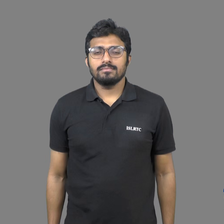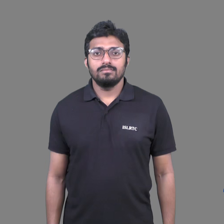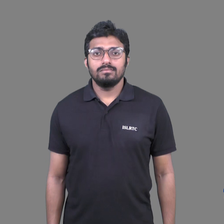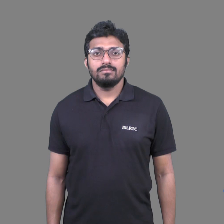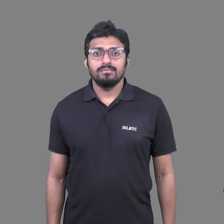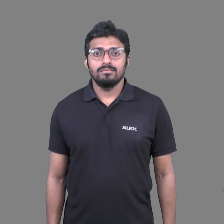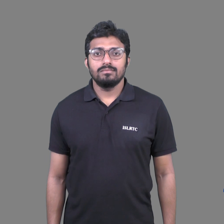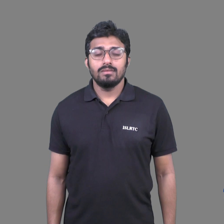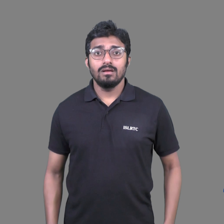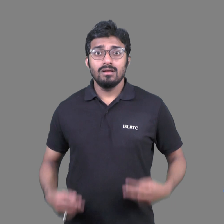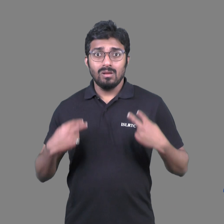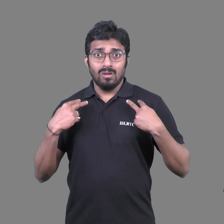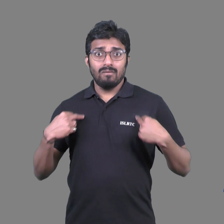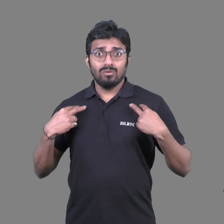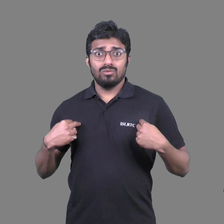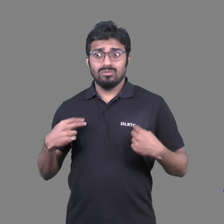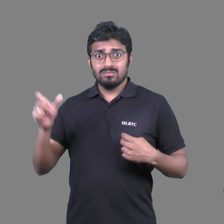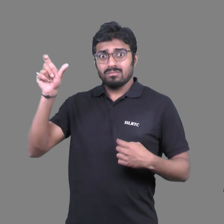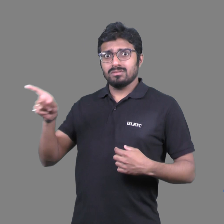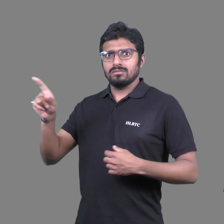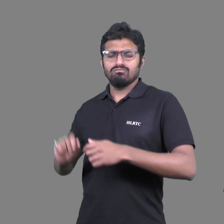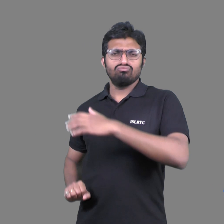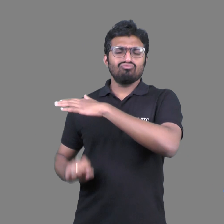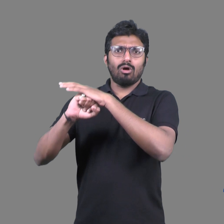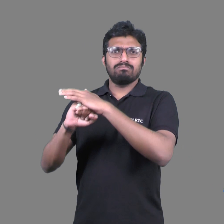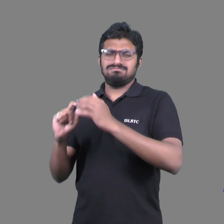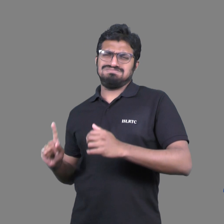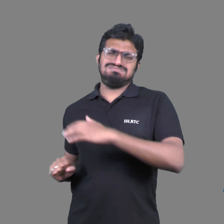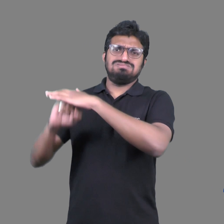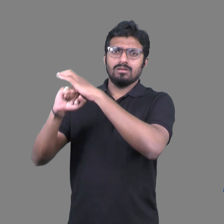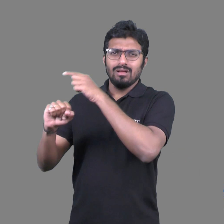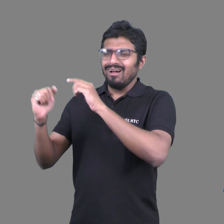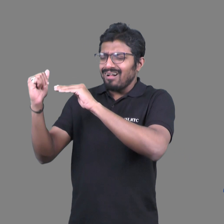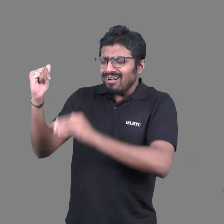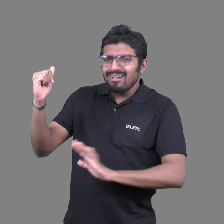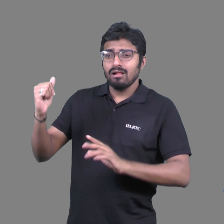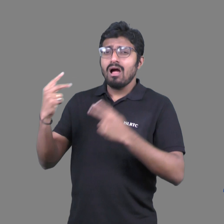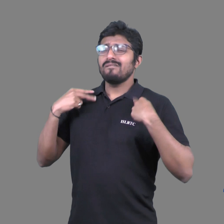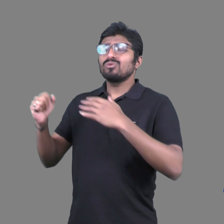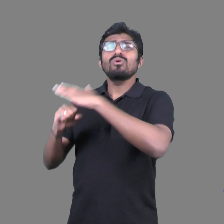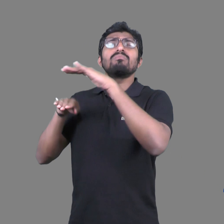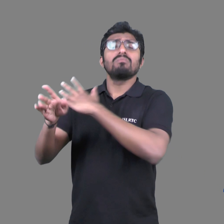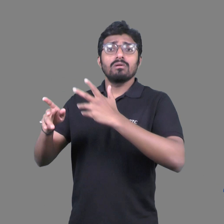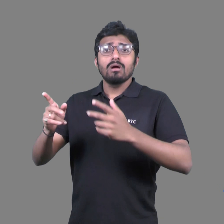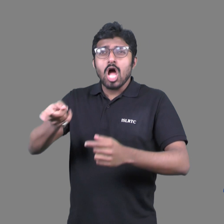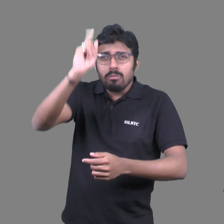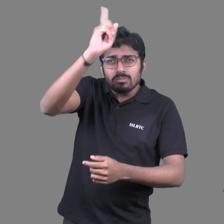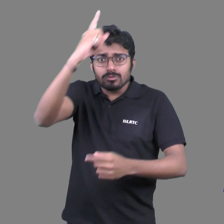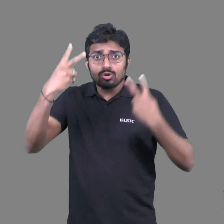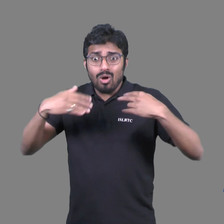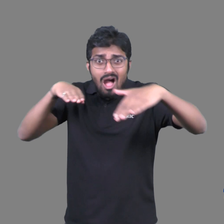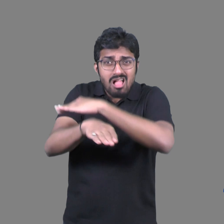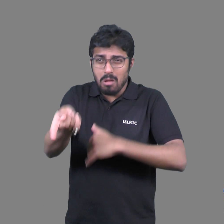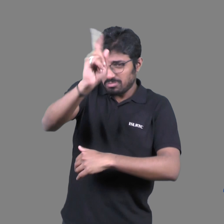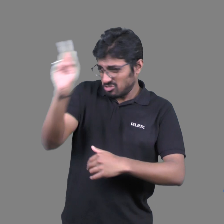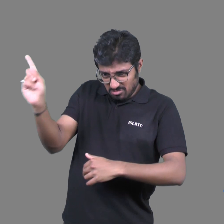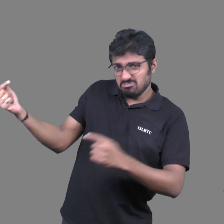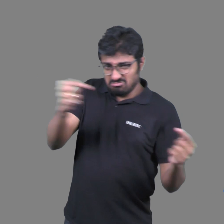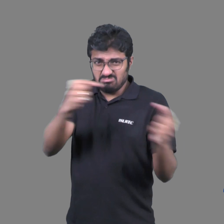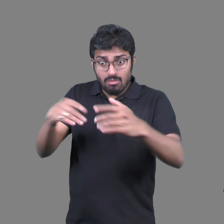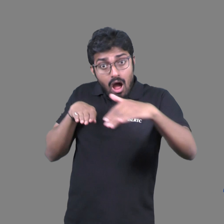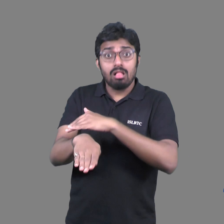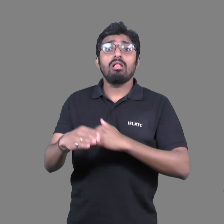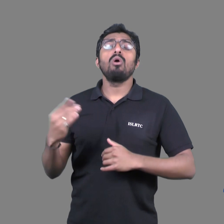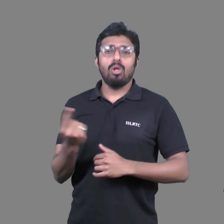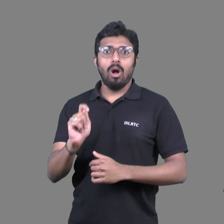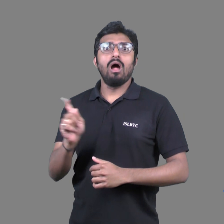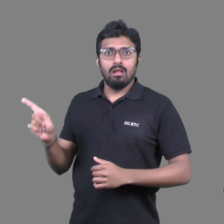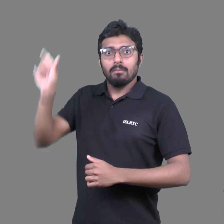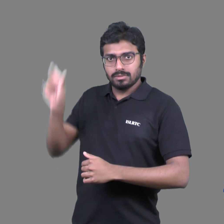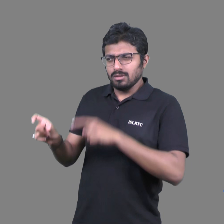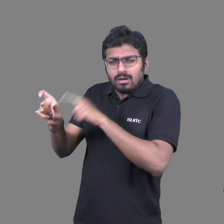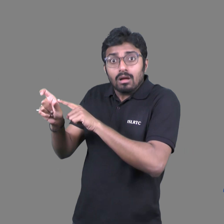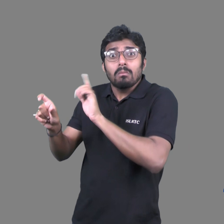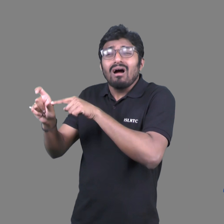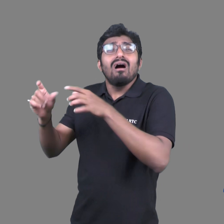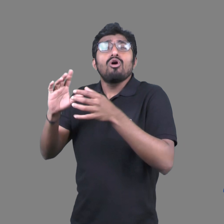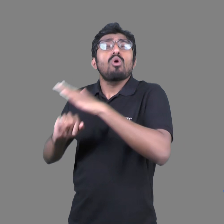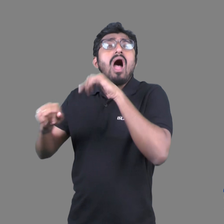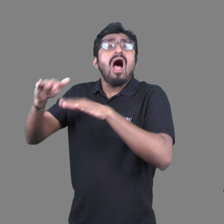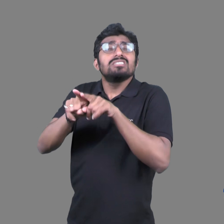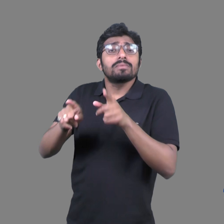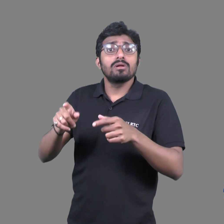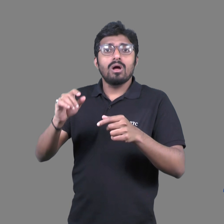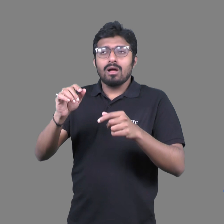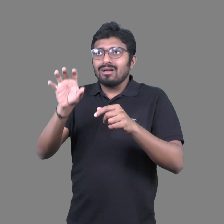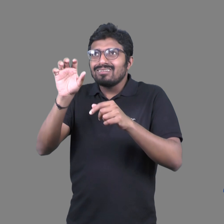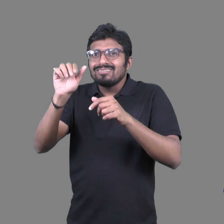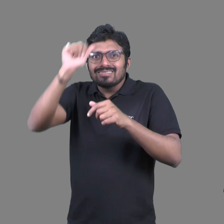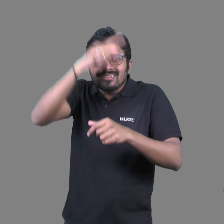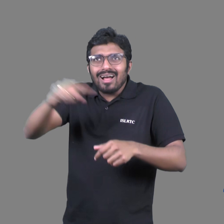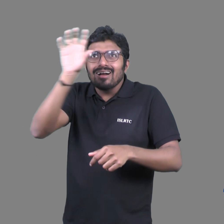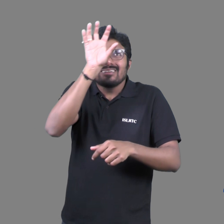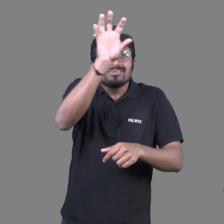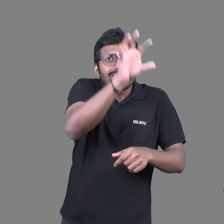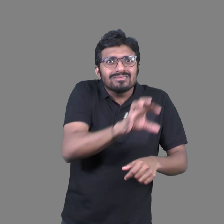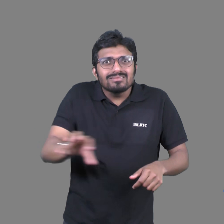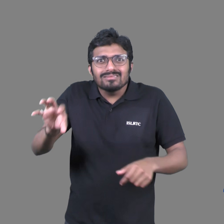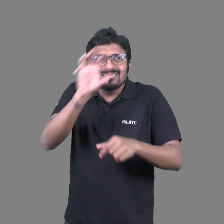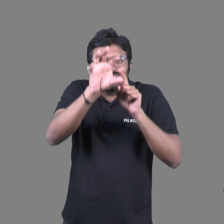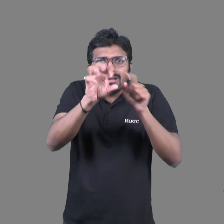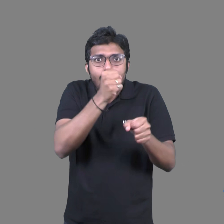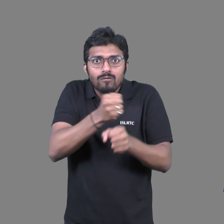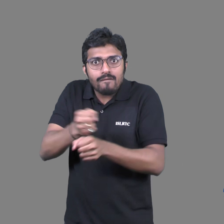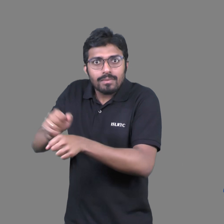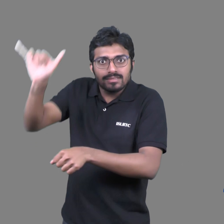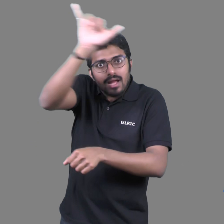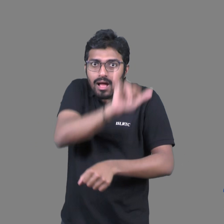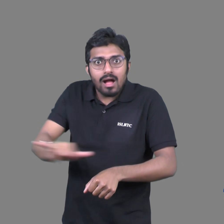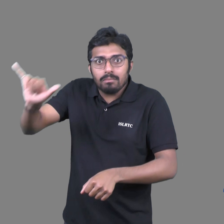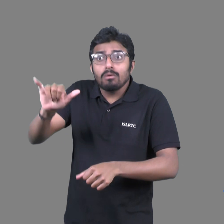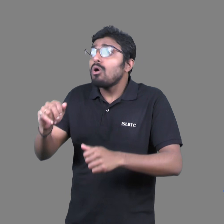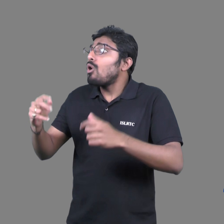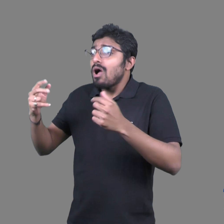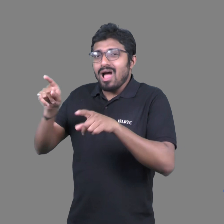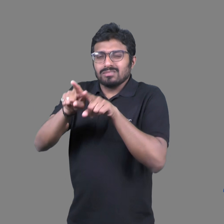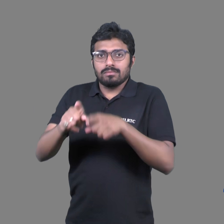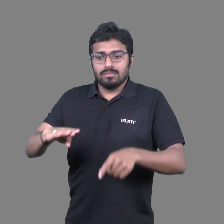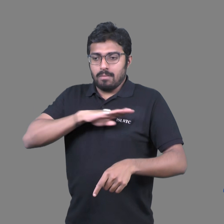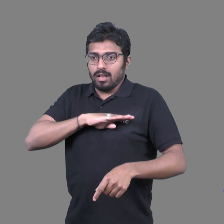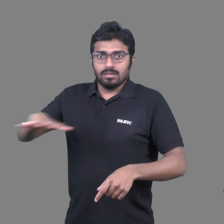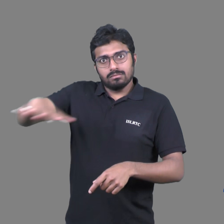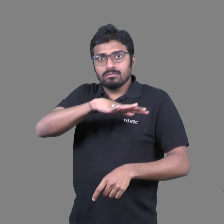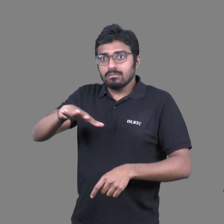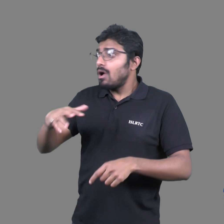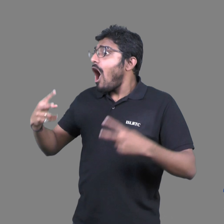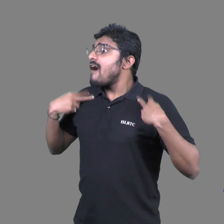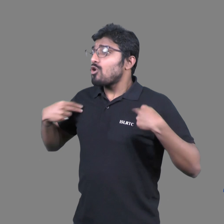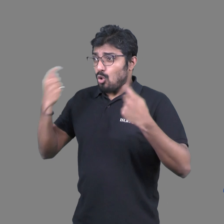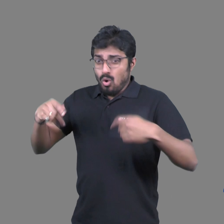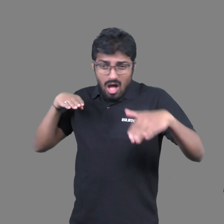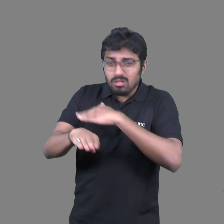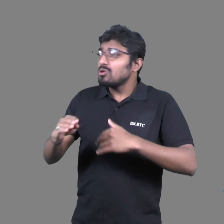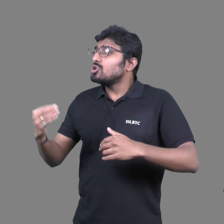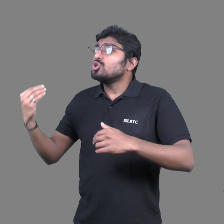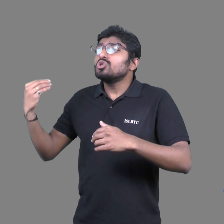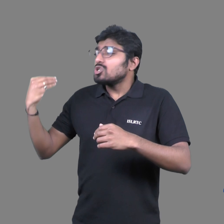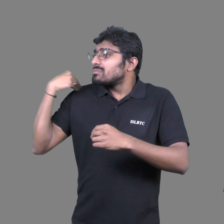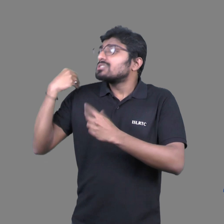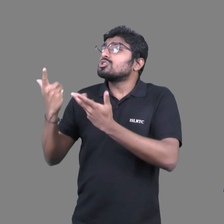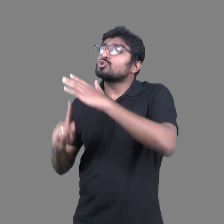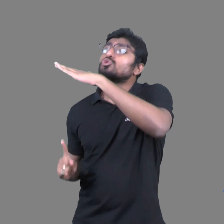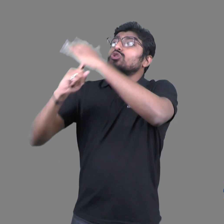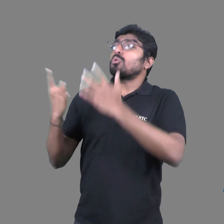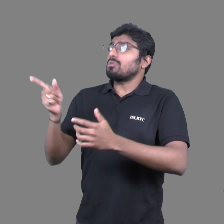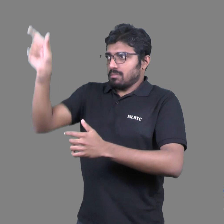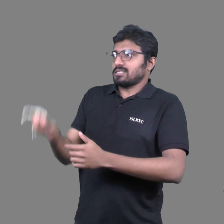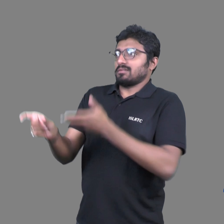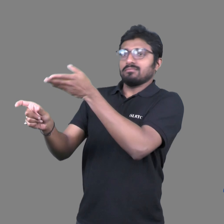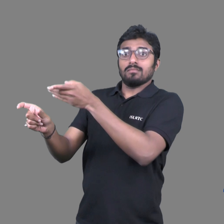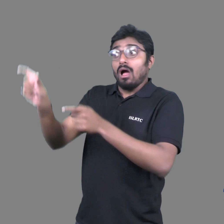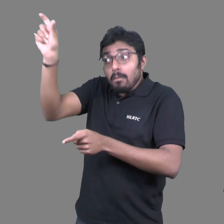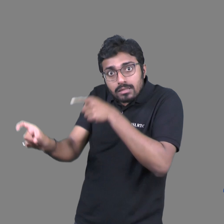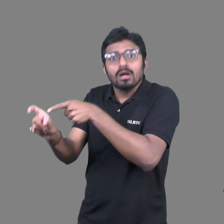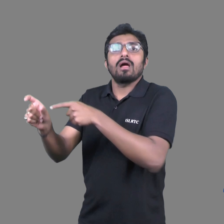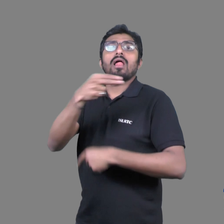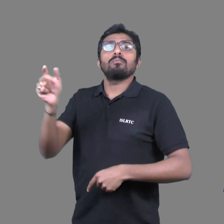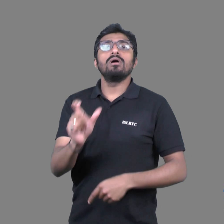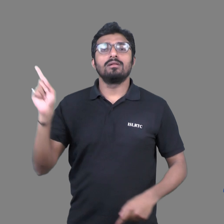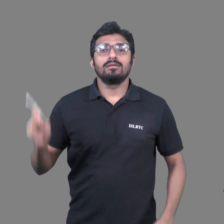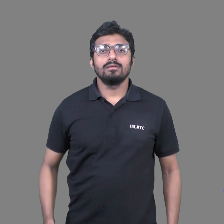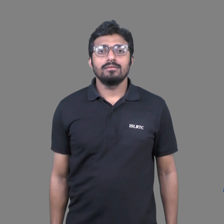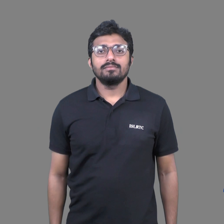Advocate General